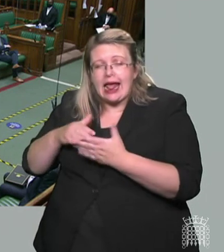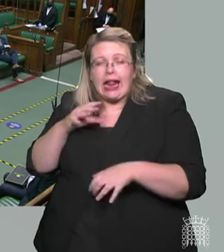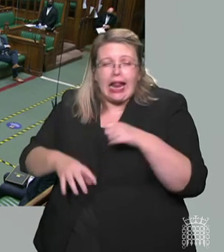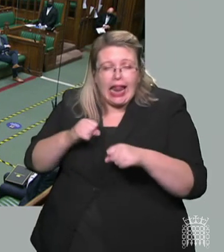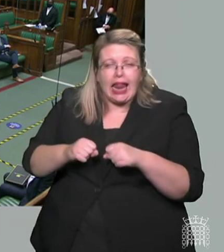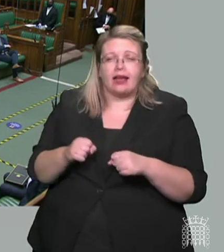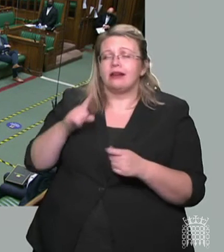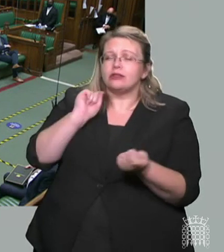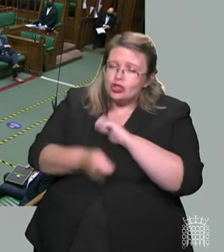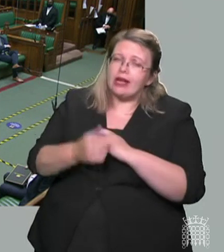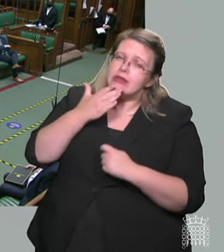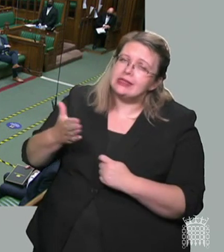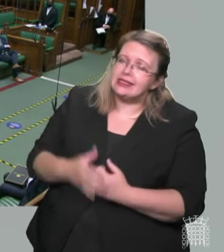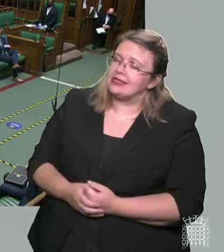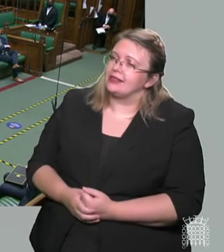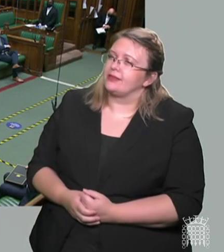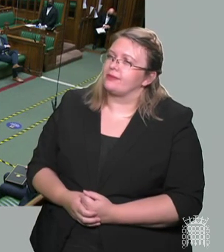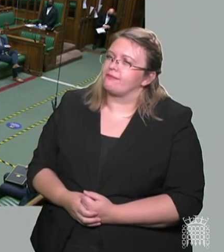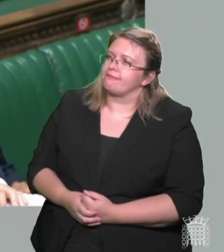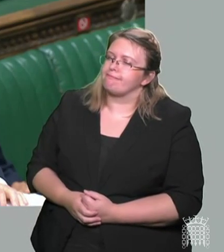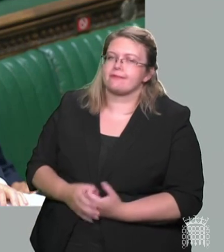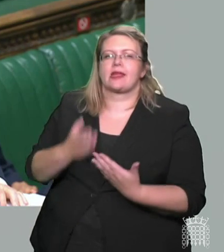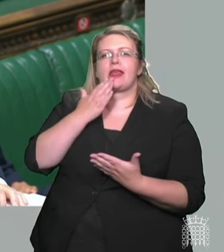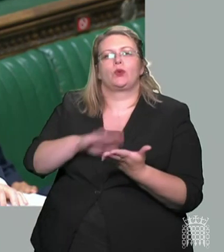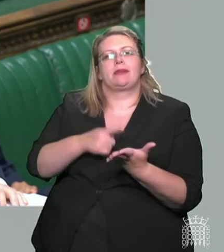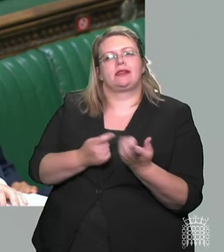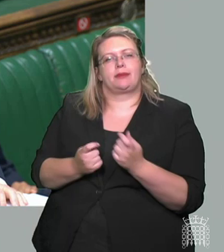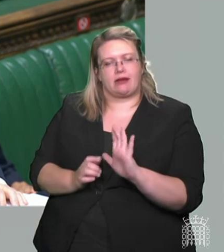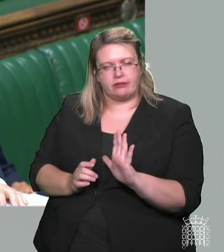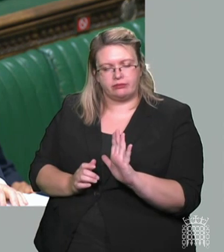I thank the honourable Gentleman.